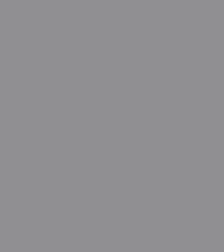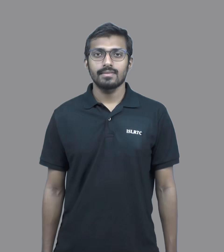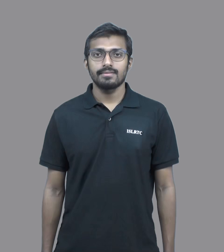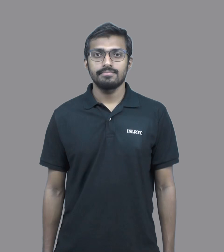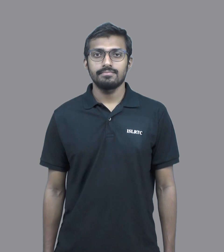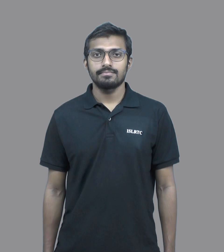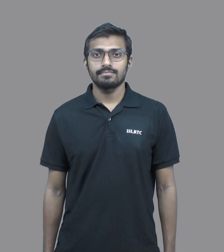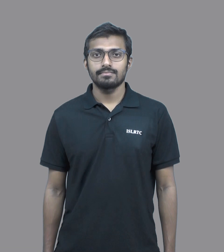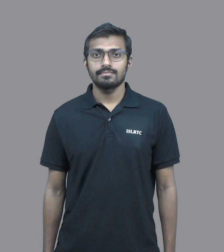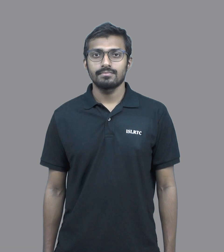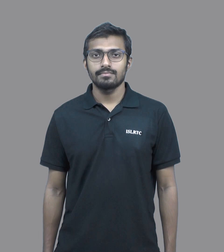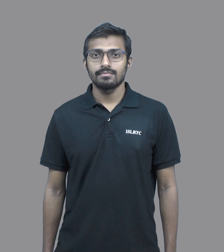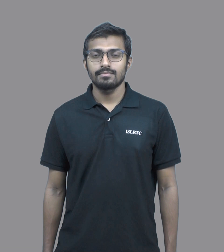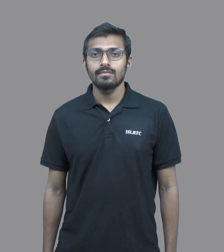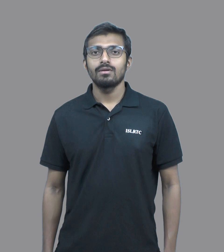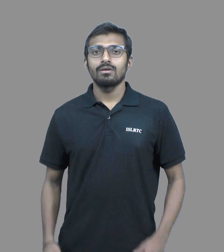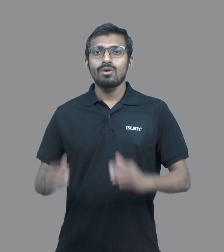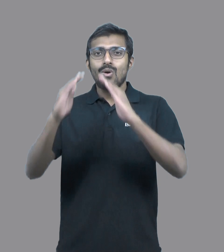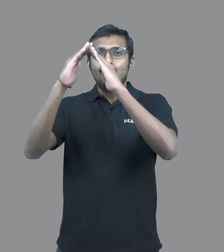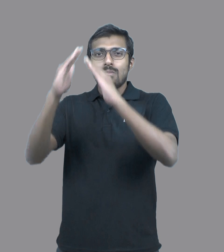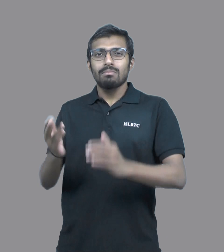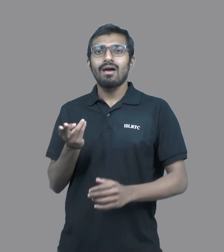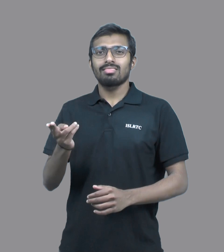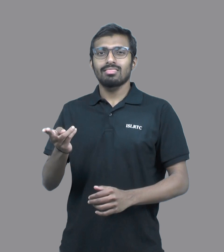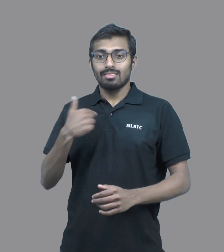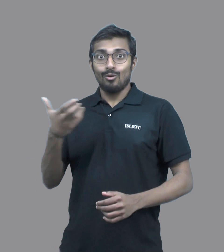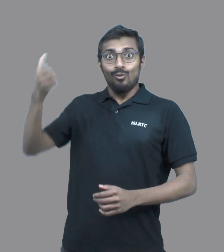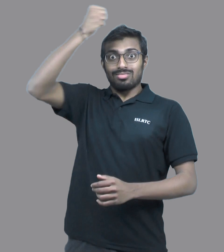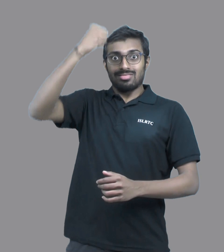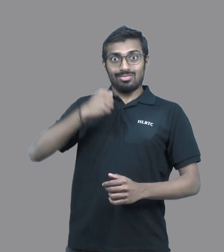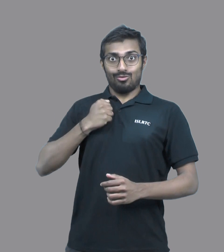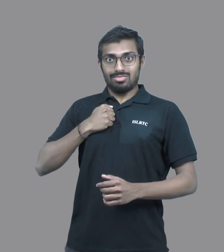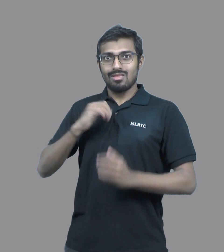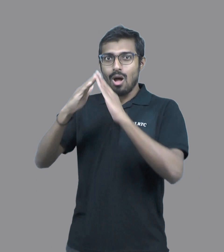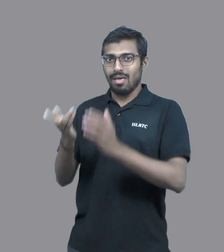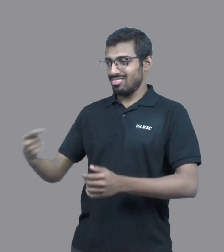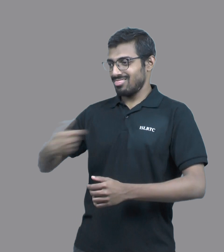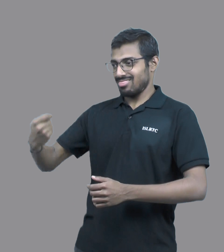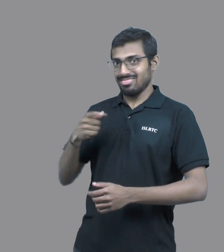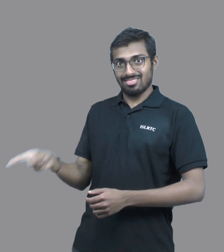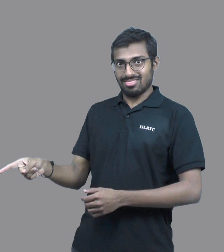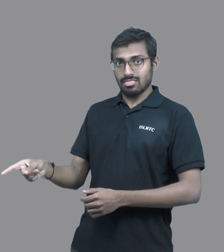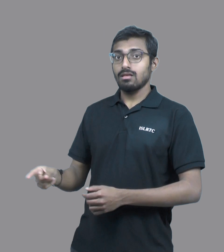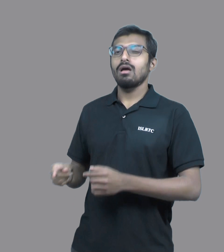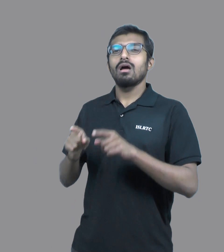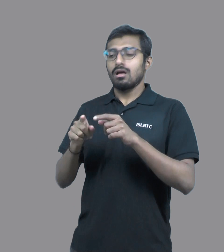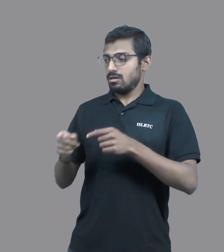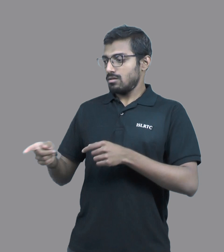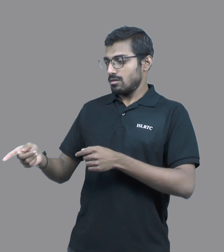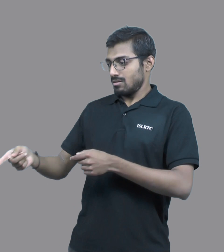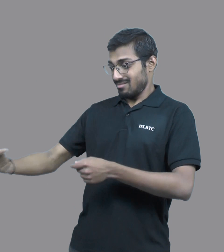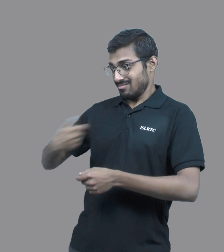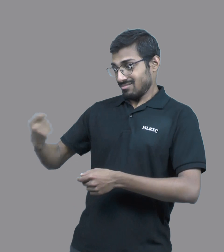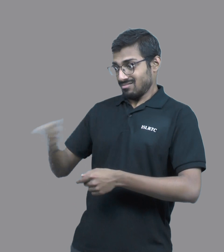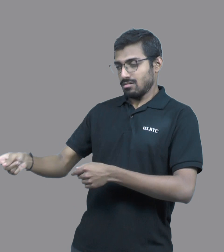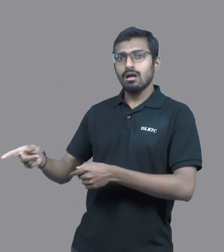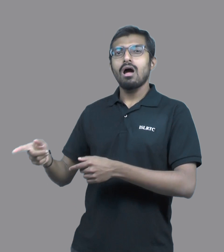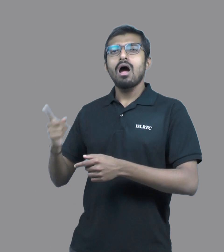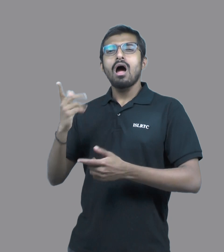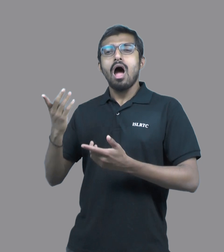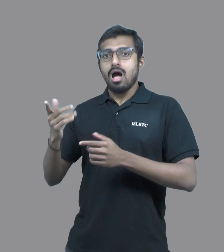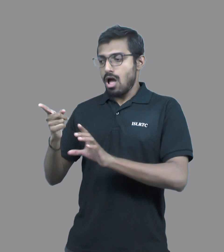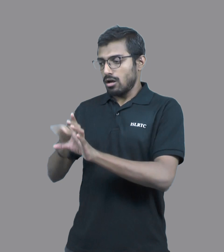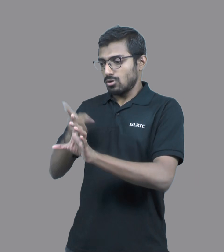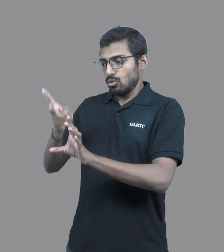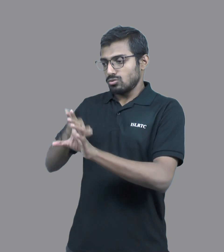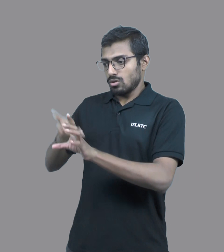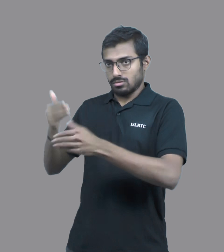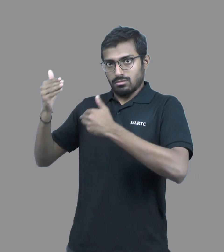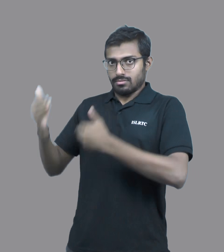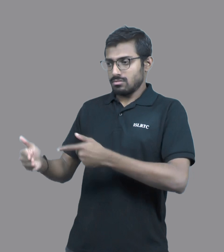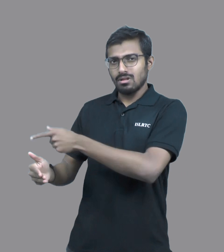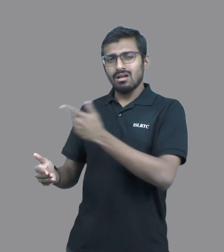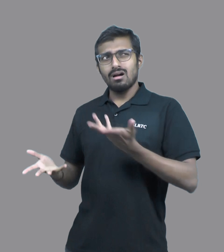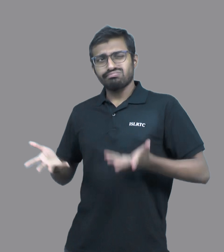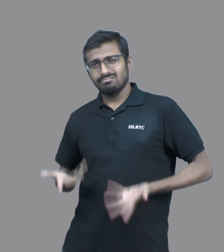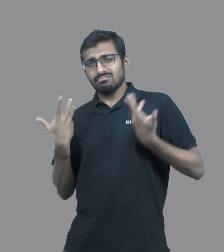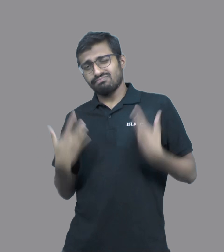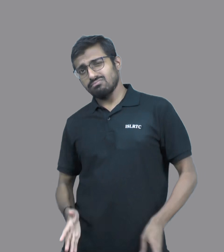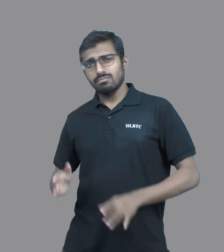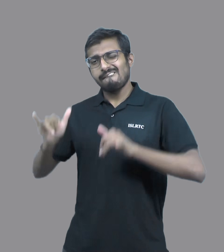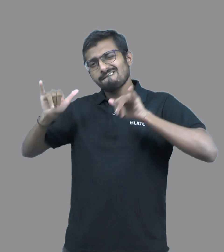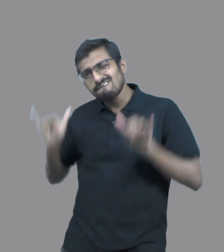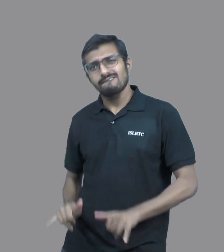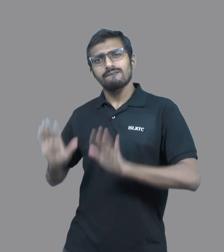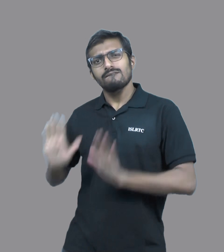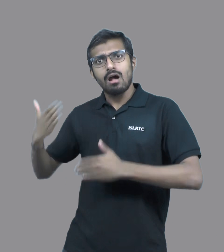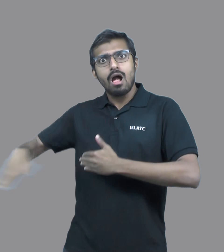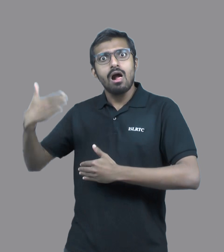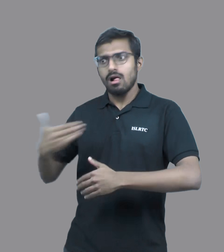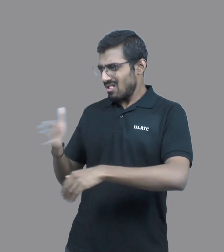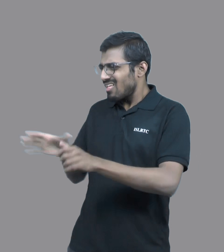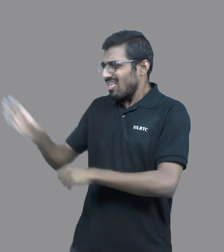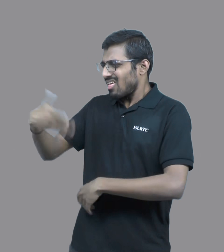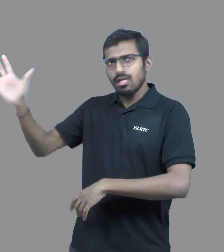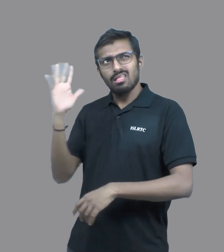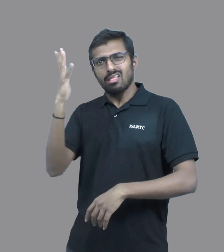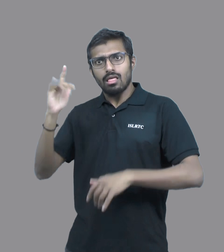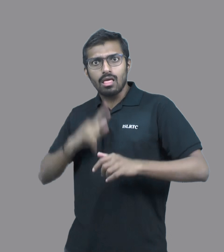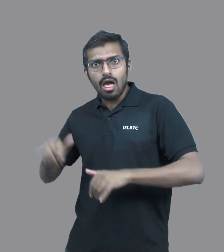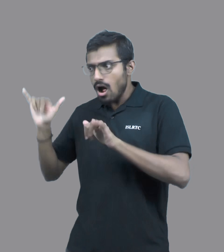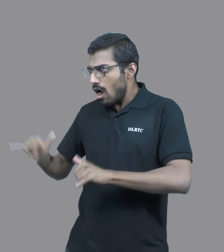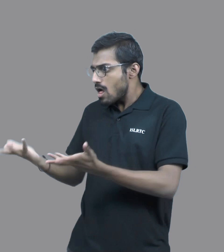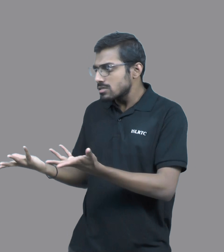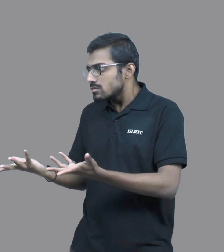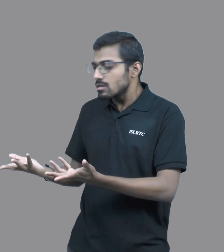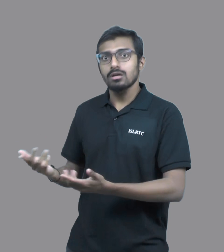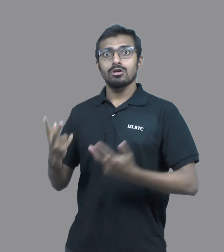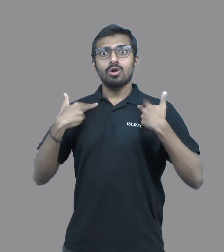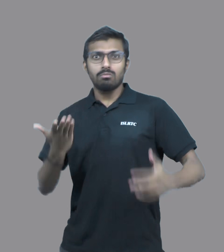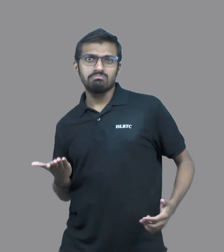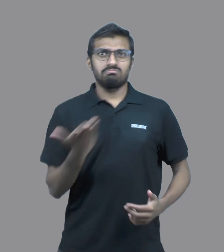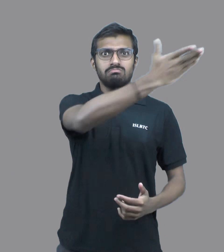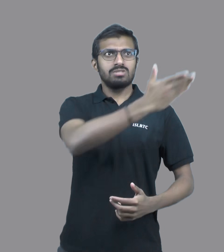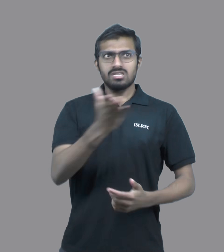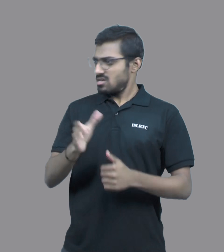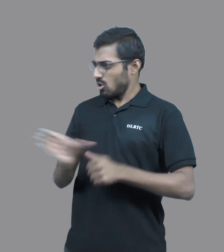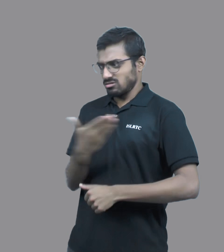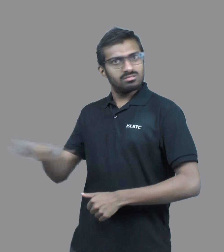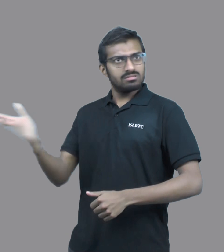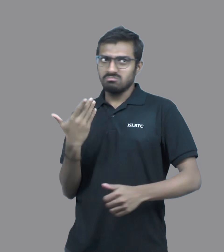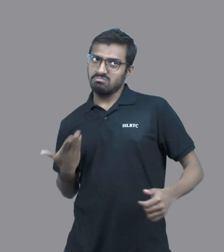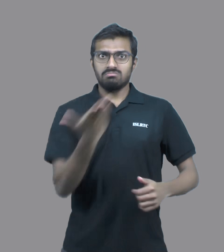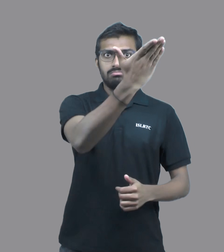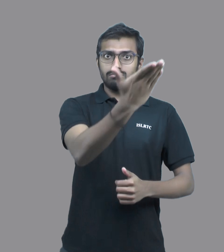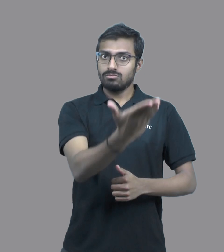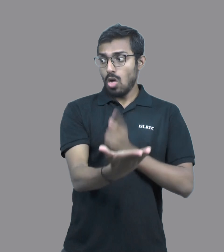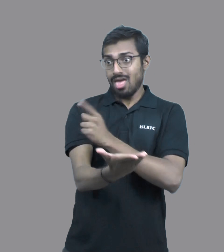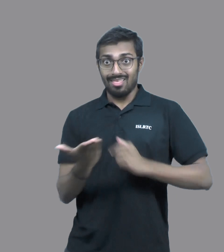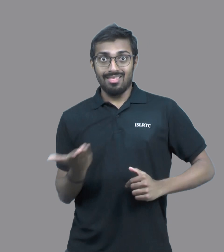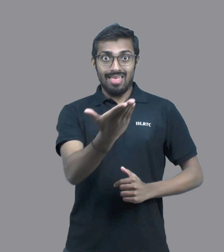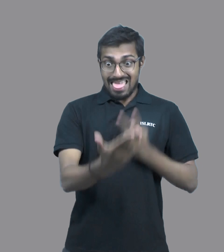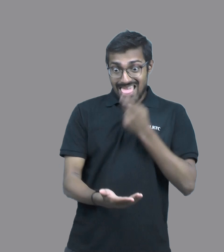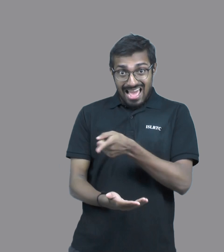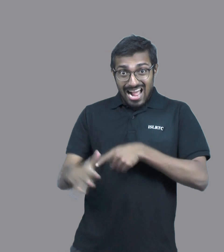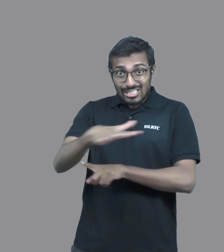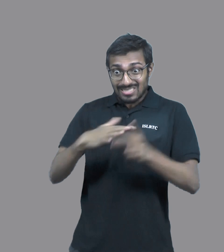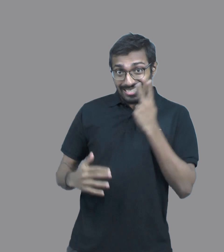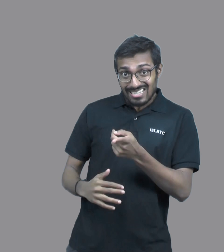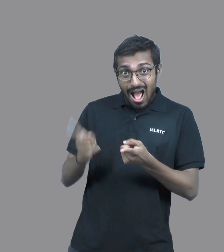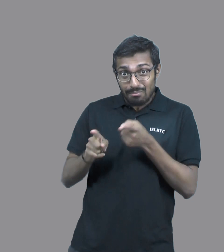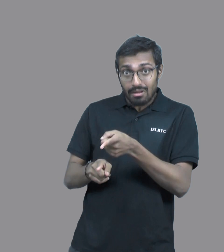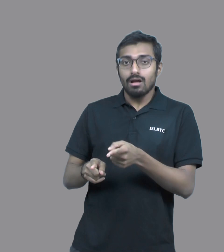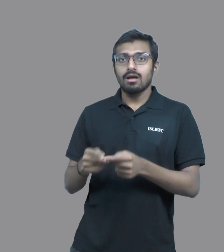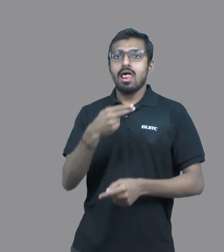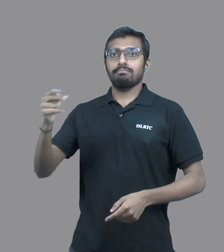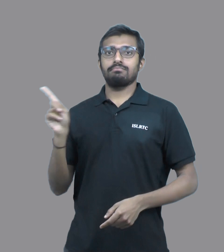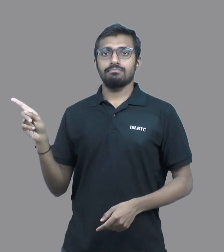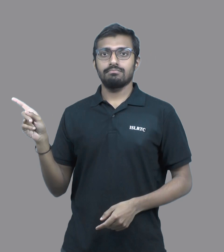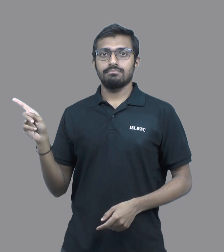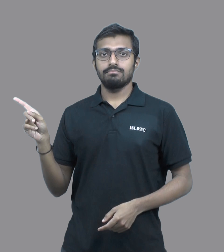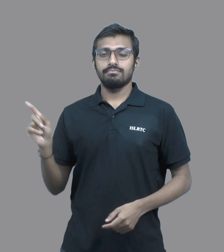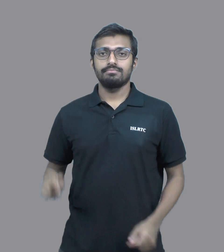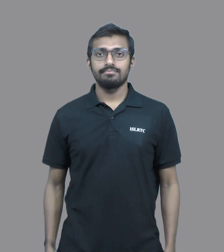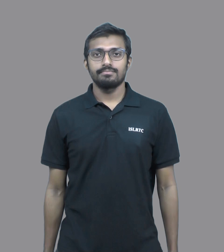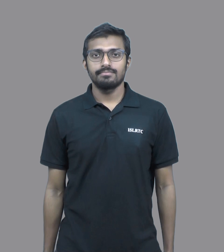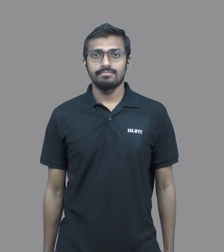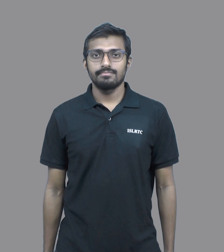Ejectment